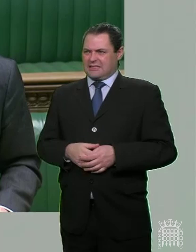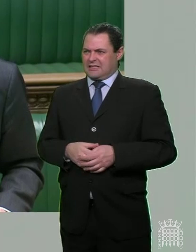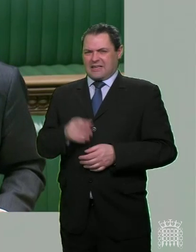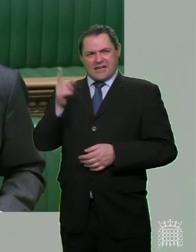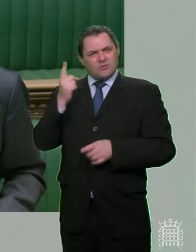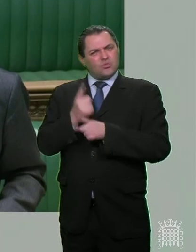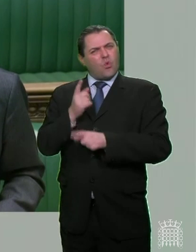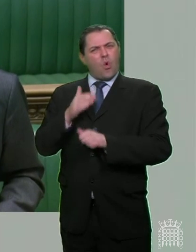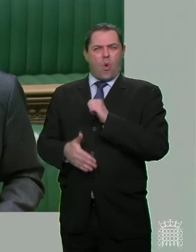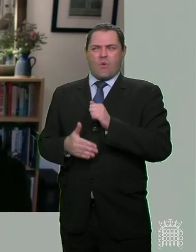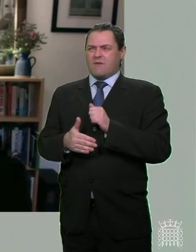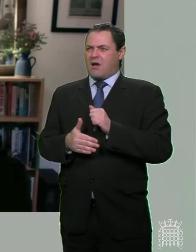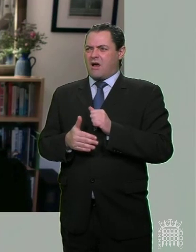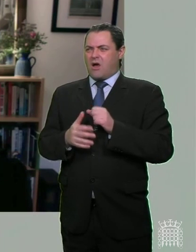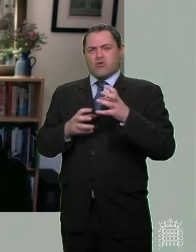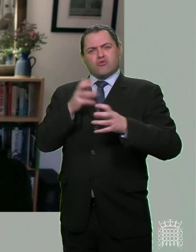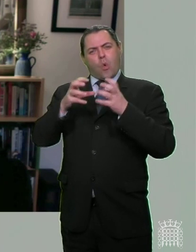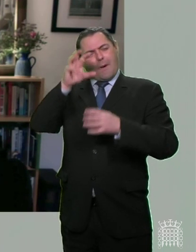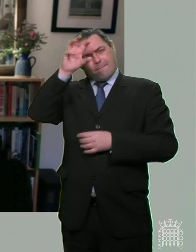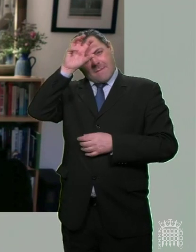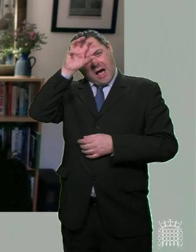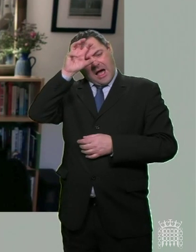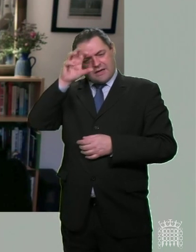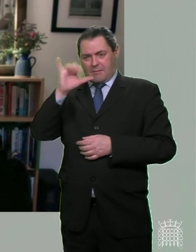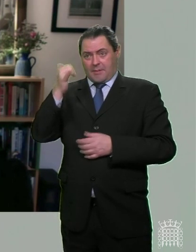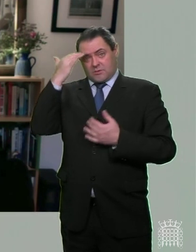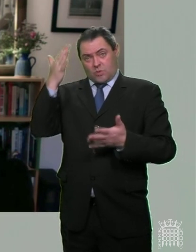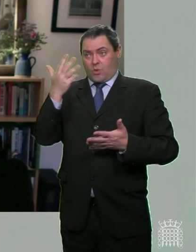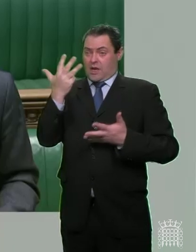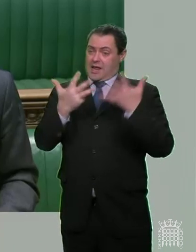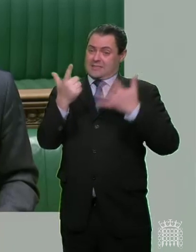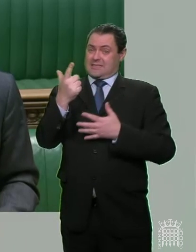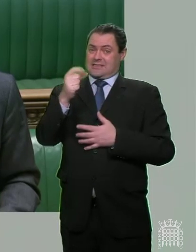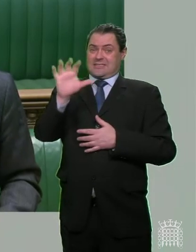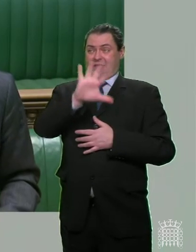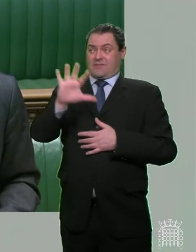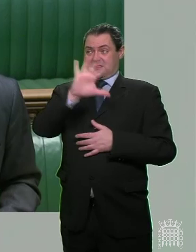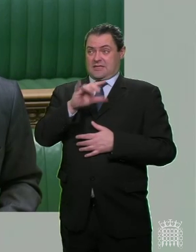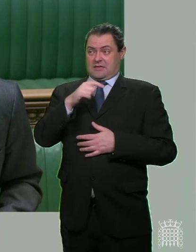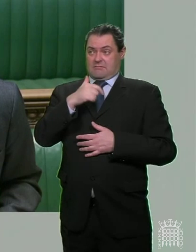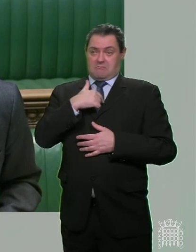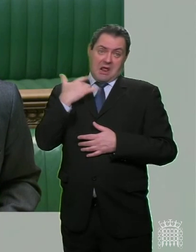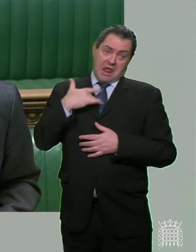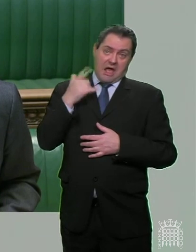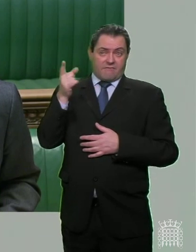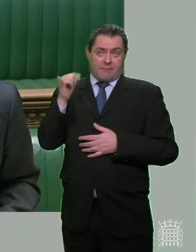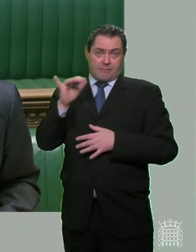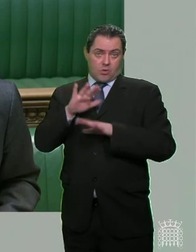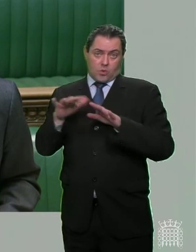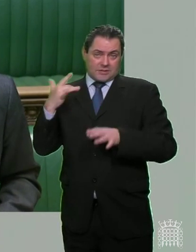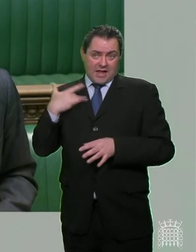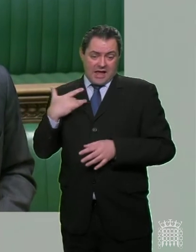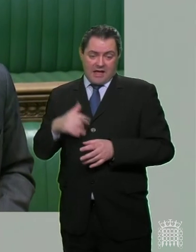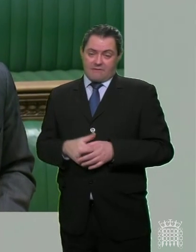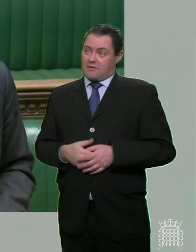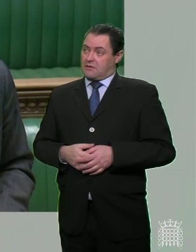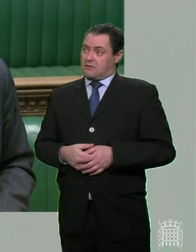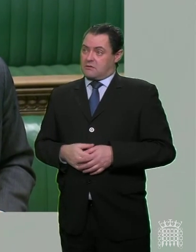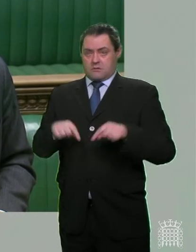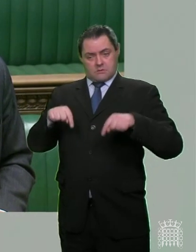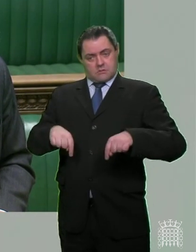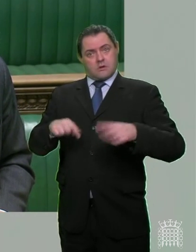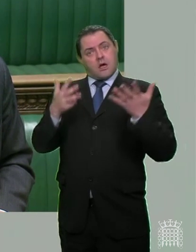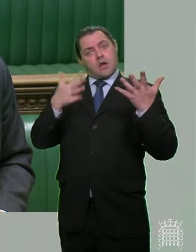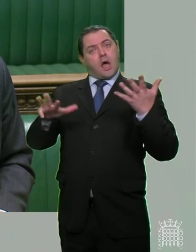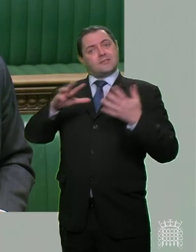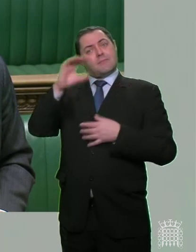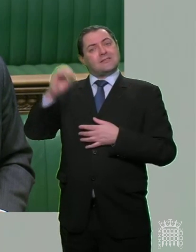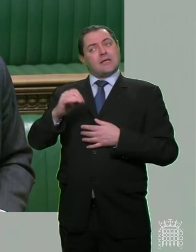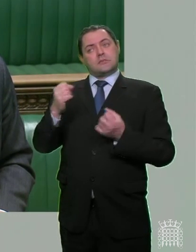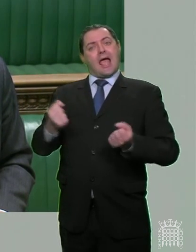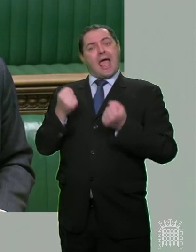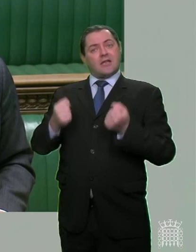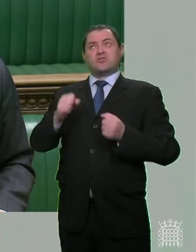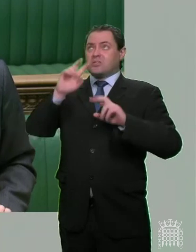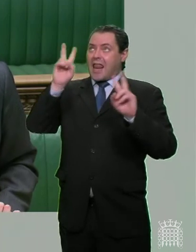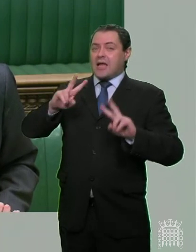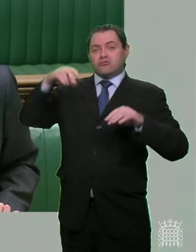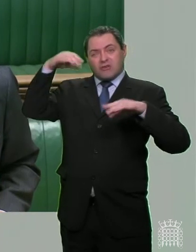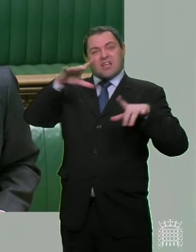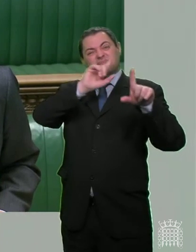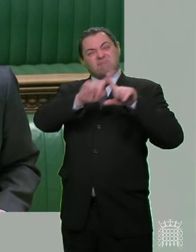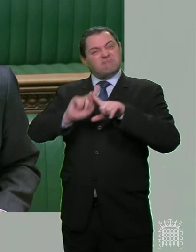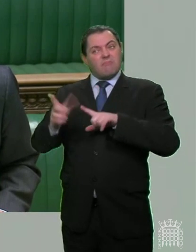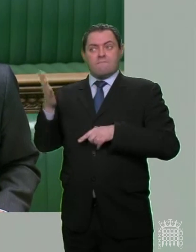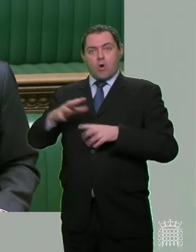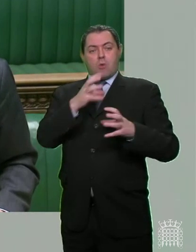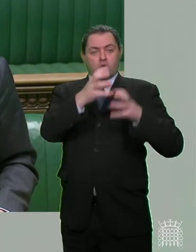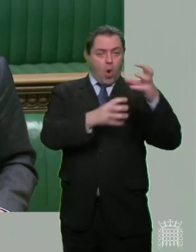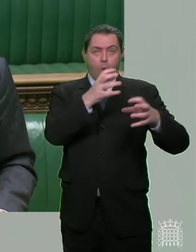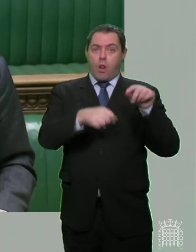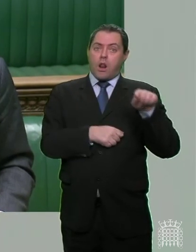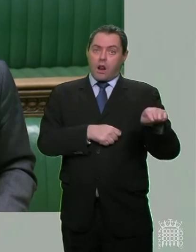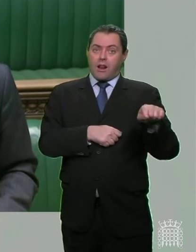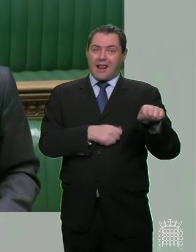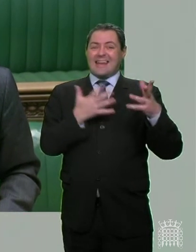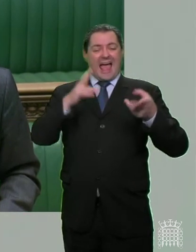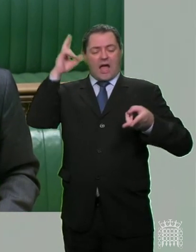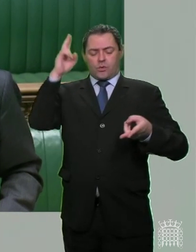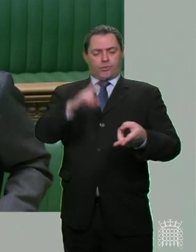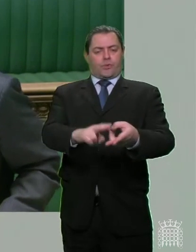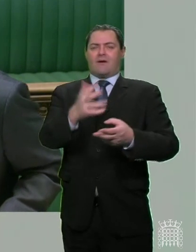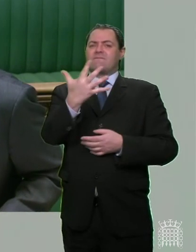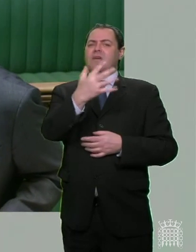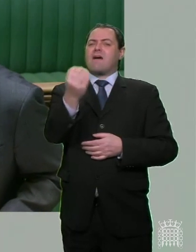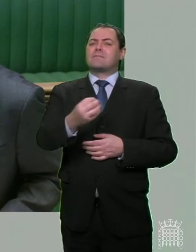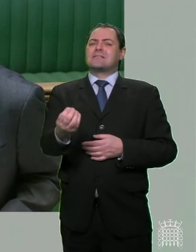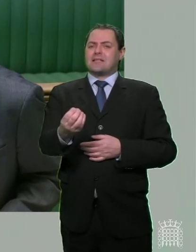She talks about coalmines, and she may not know that in 1970—I was alive; she may not have been alive—this country got 90% of its energy from fossil fuels, from coal, and we now get 5%.